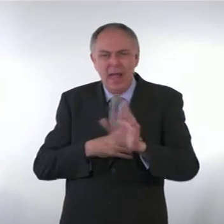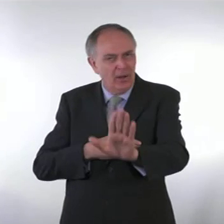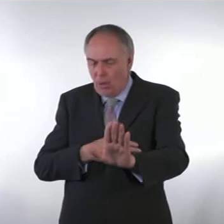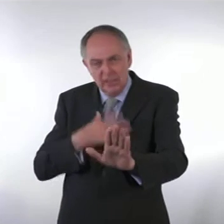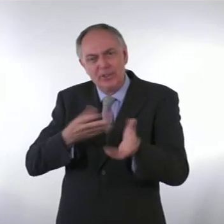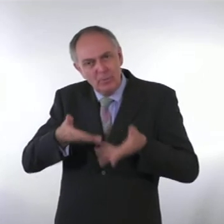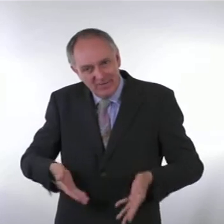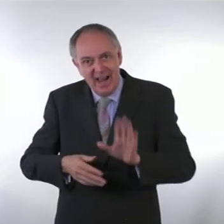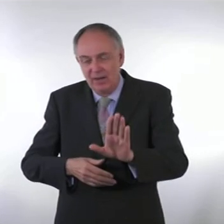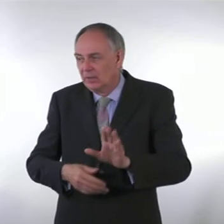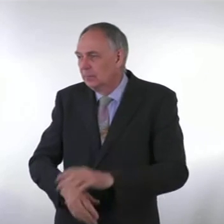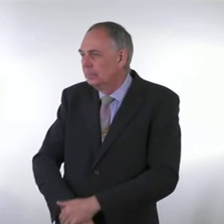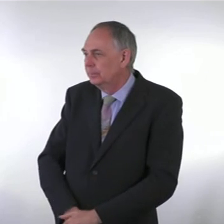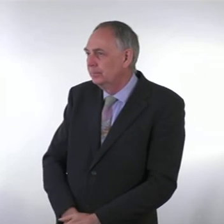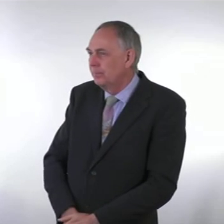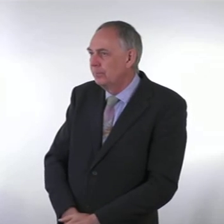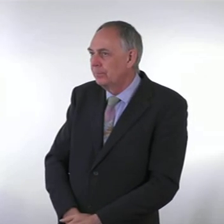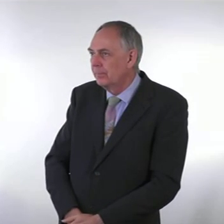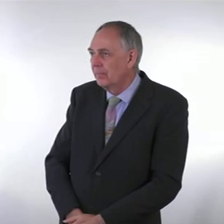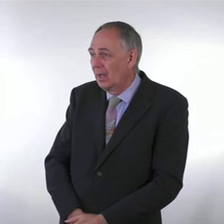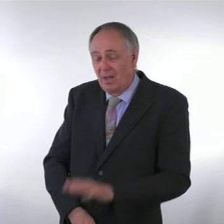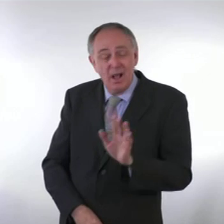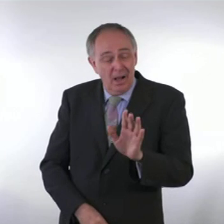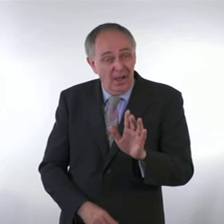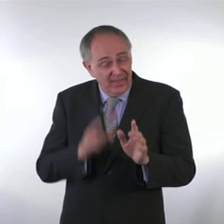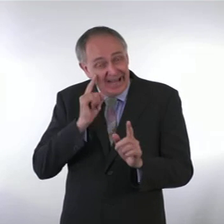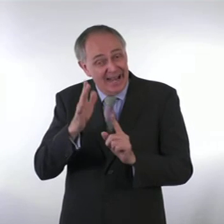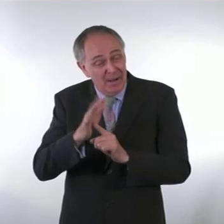The honourable Lady raises a very important series of points.